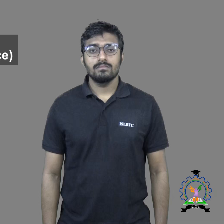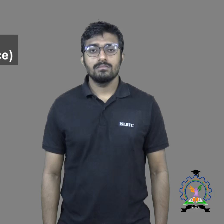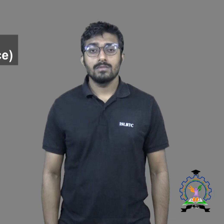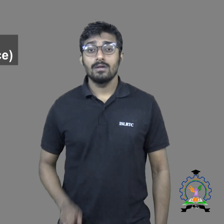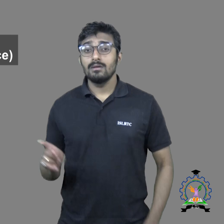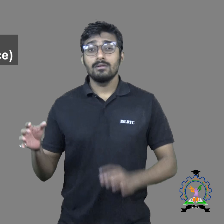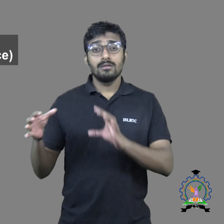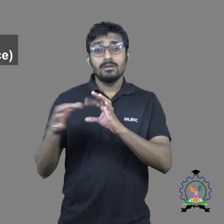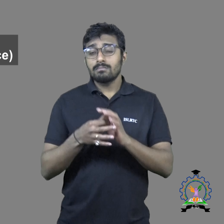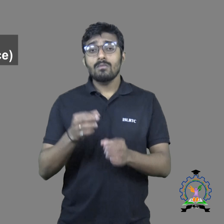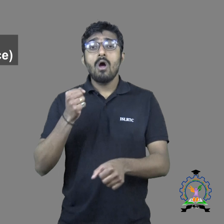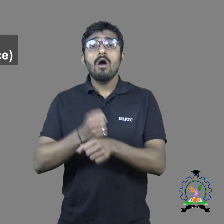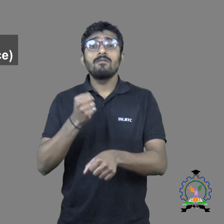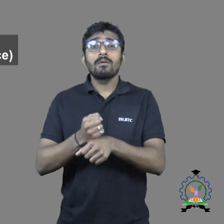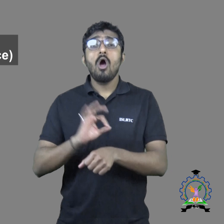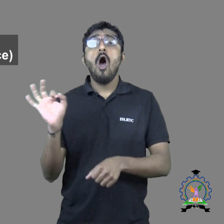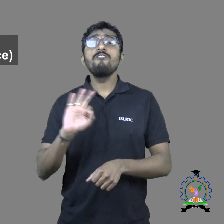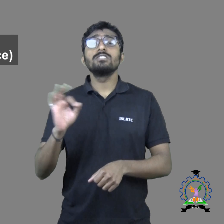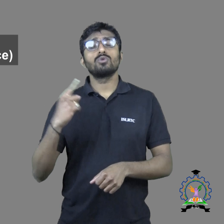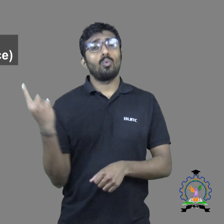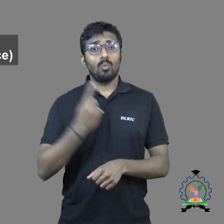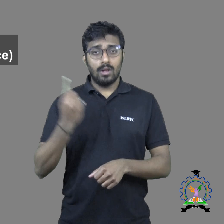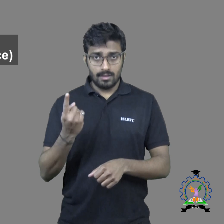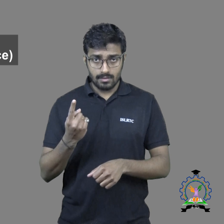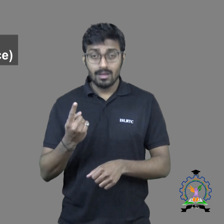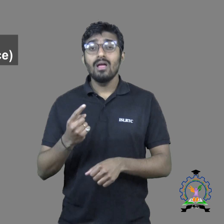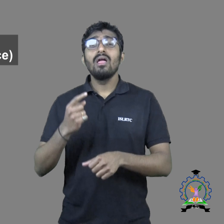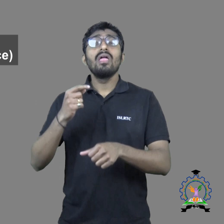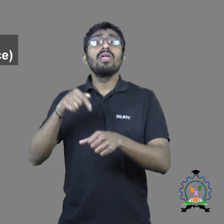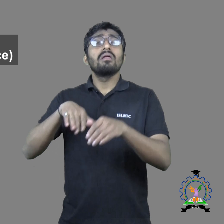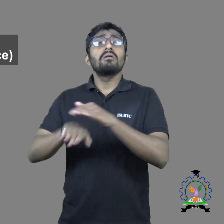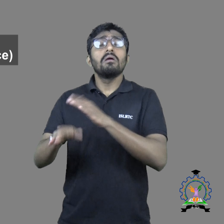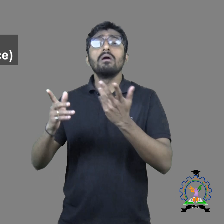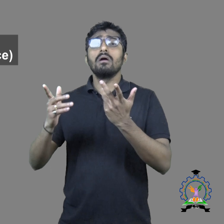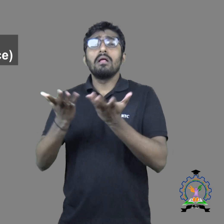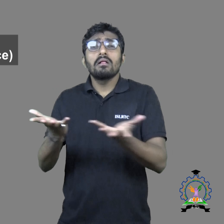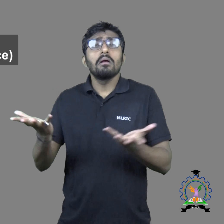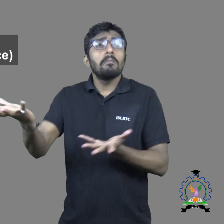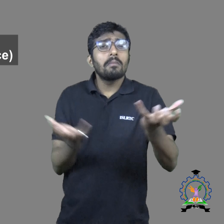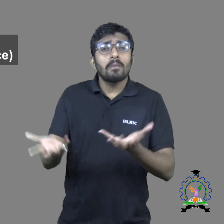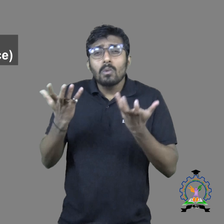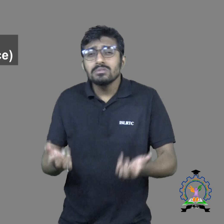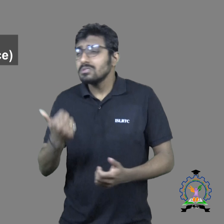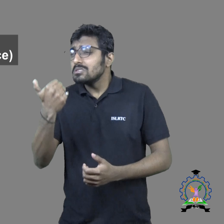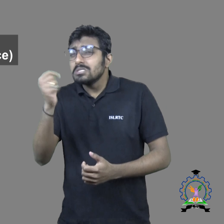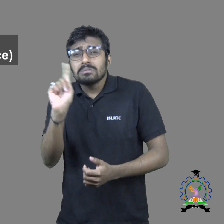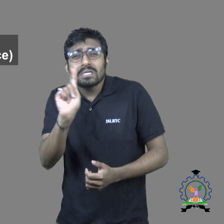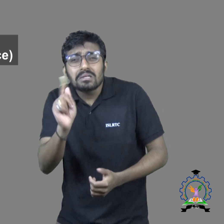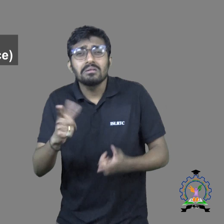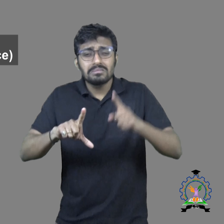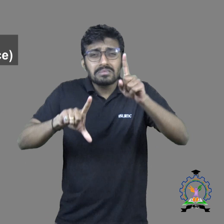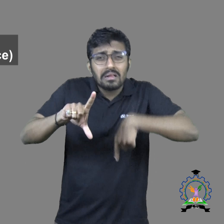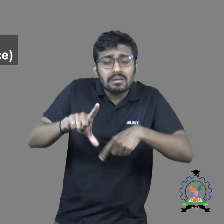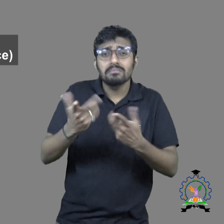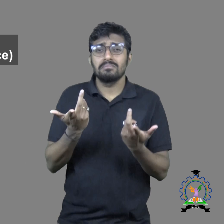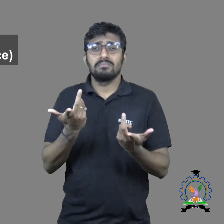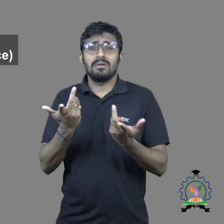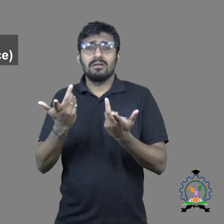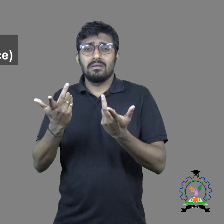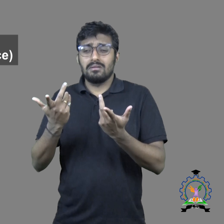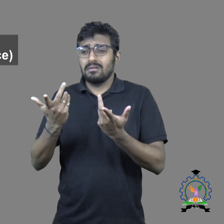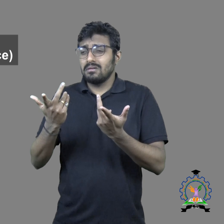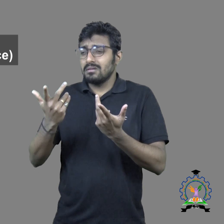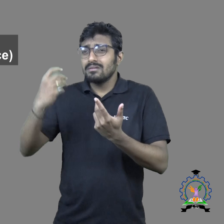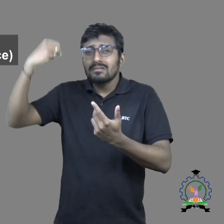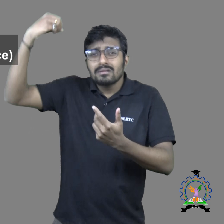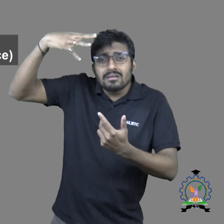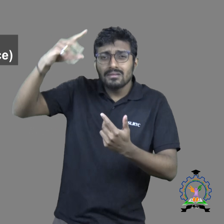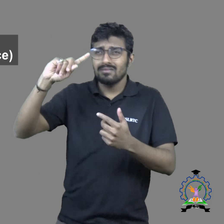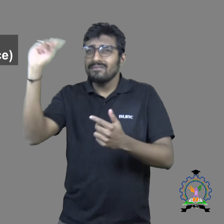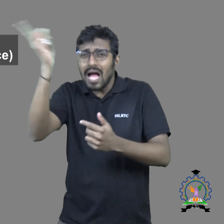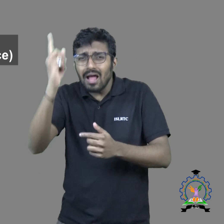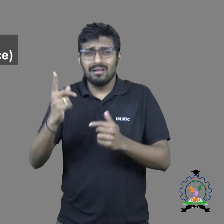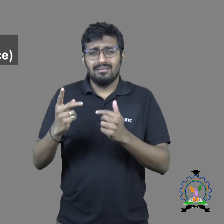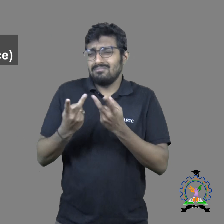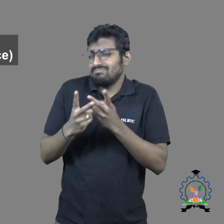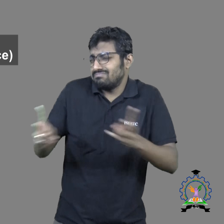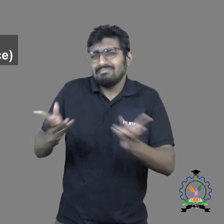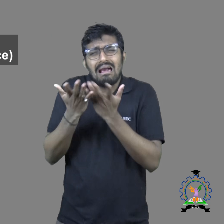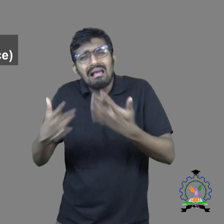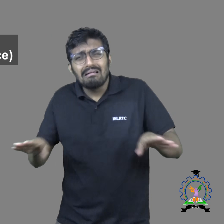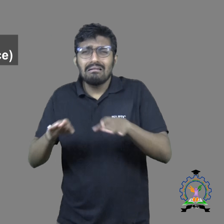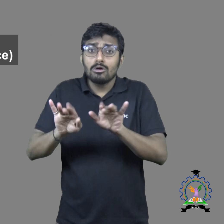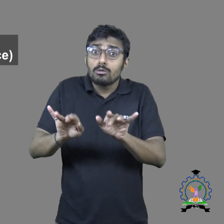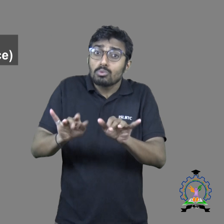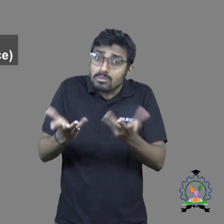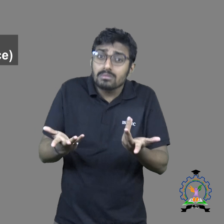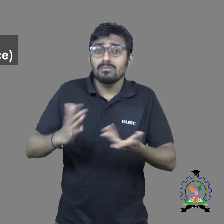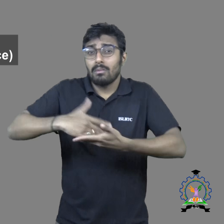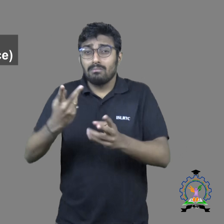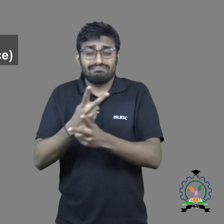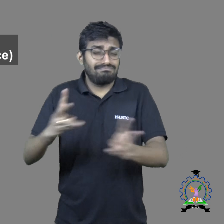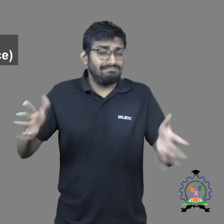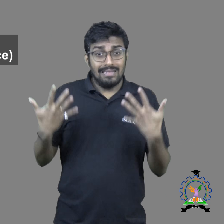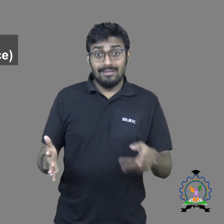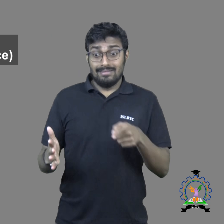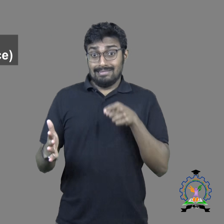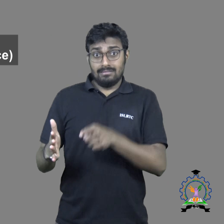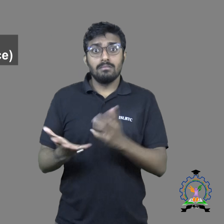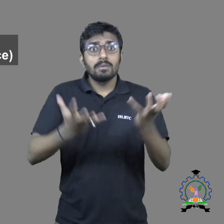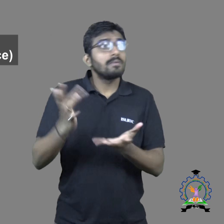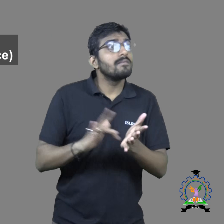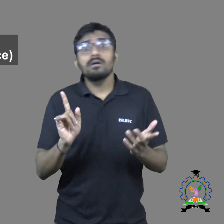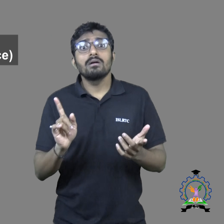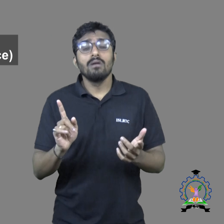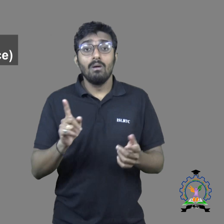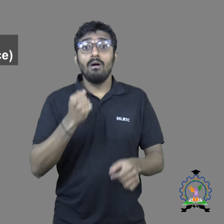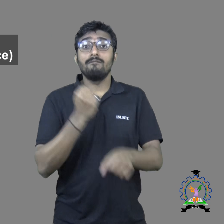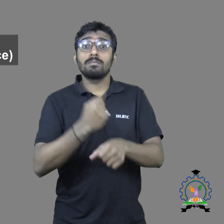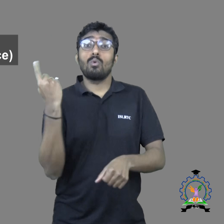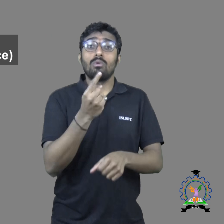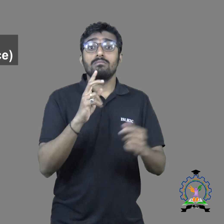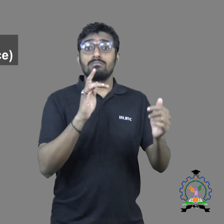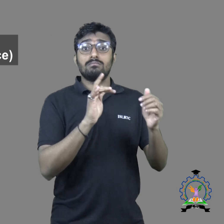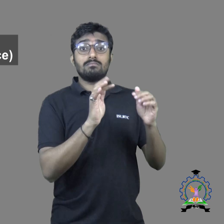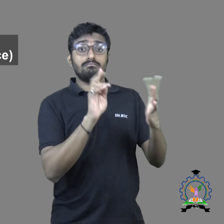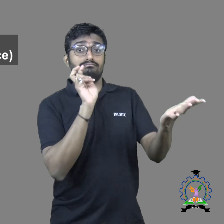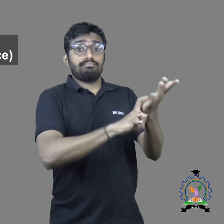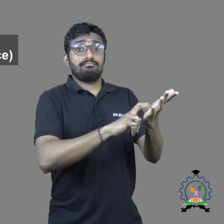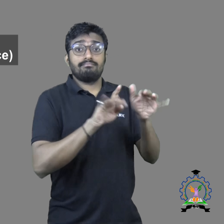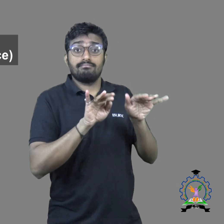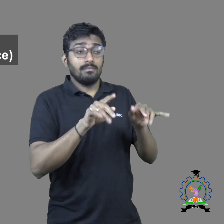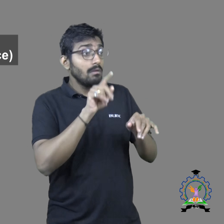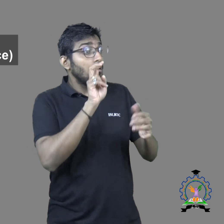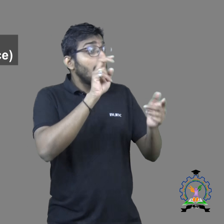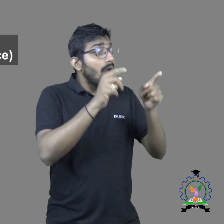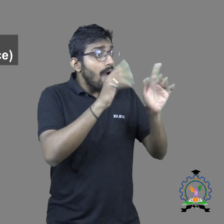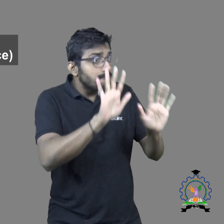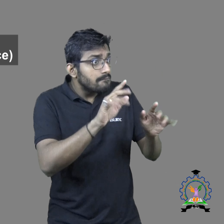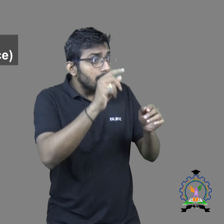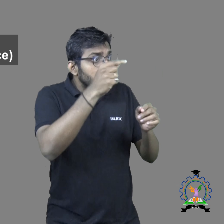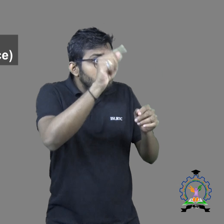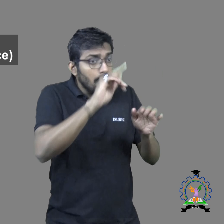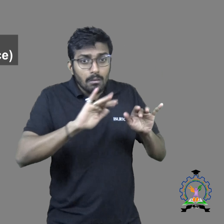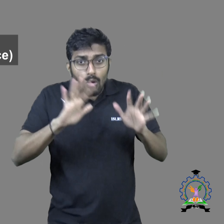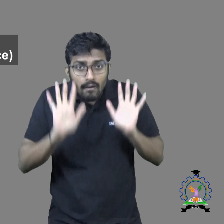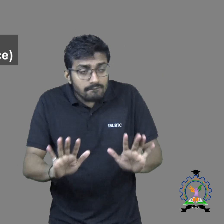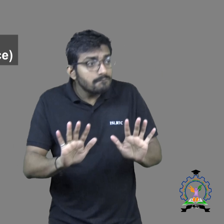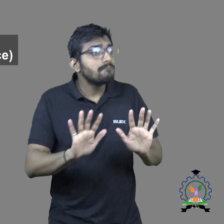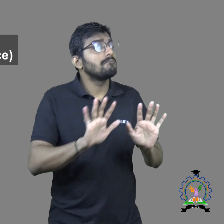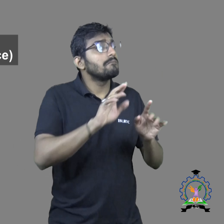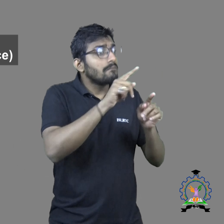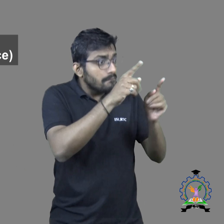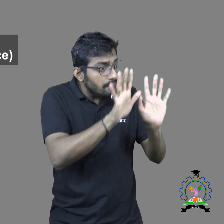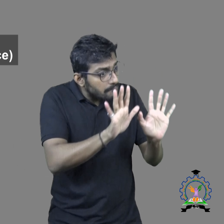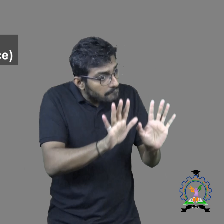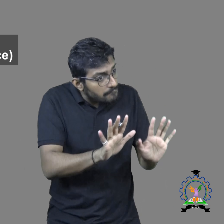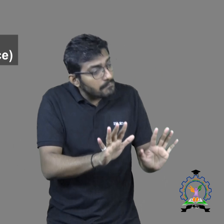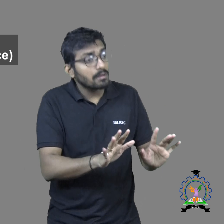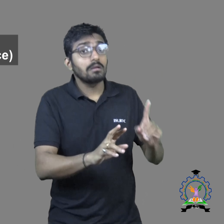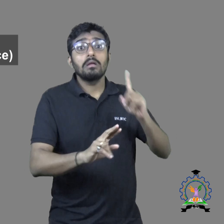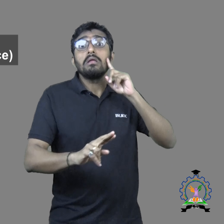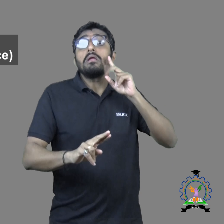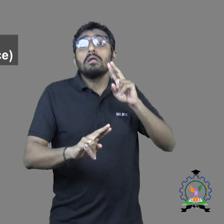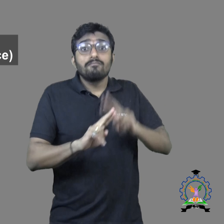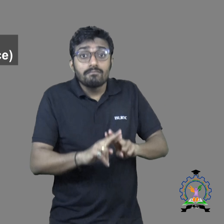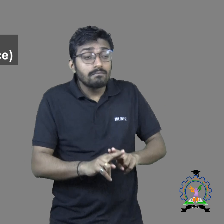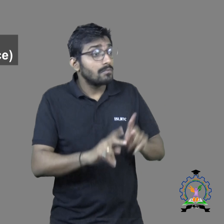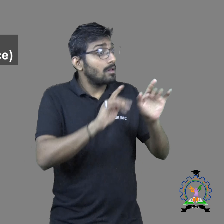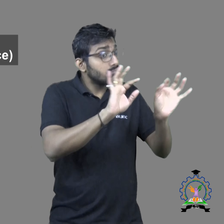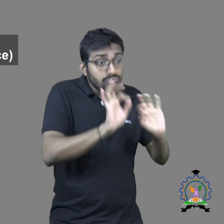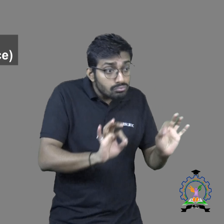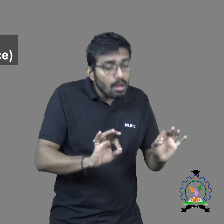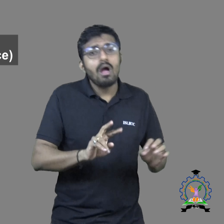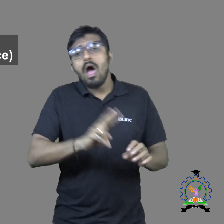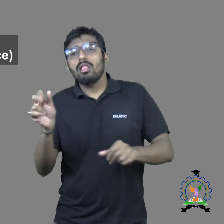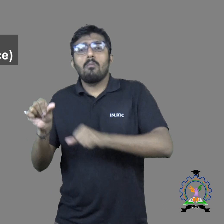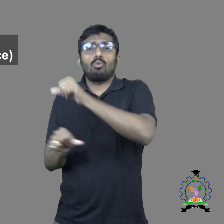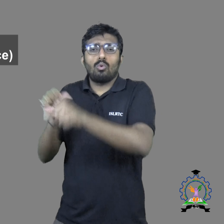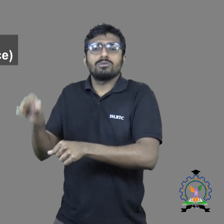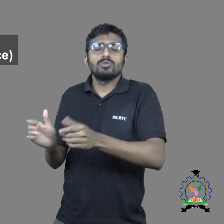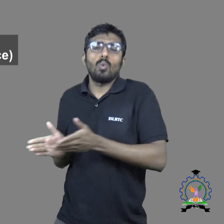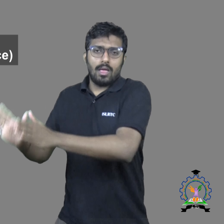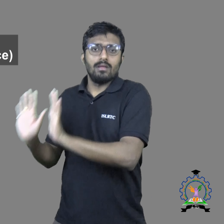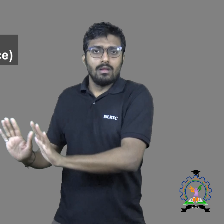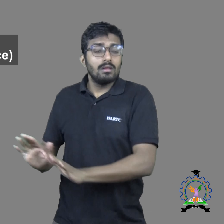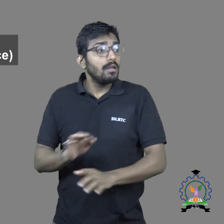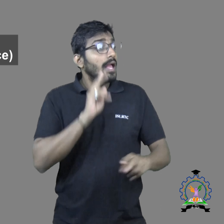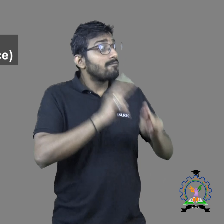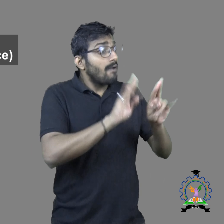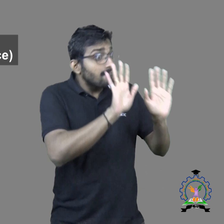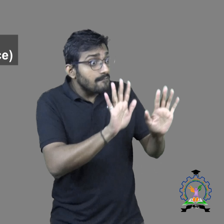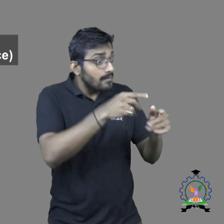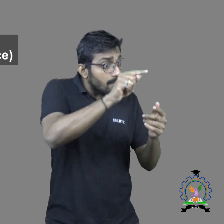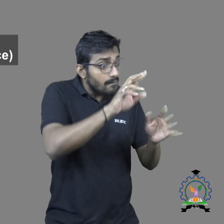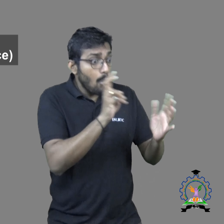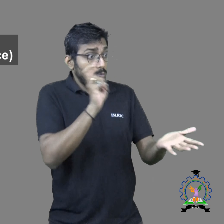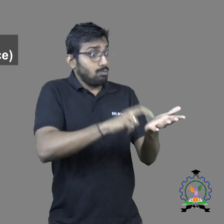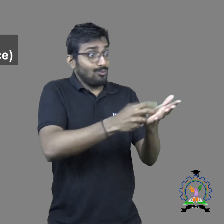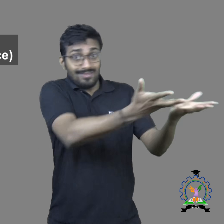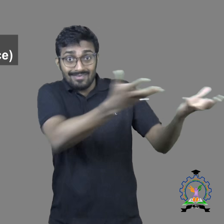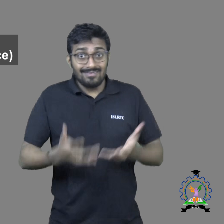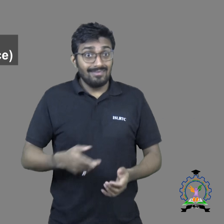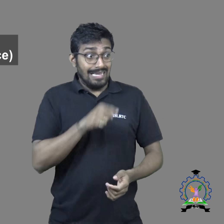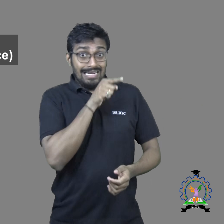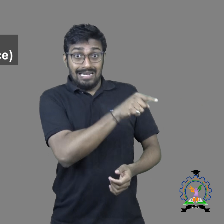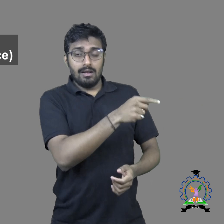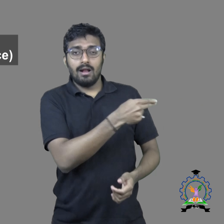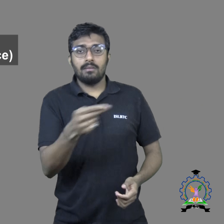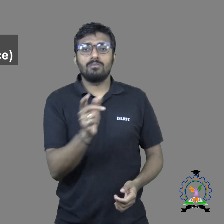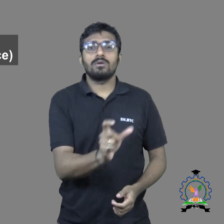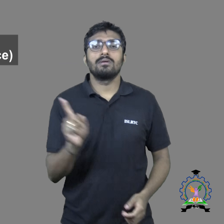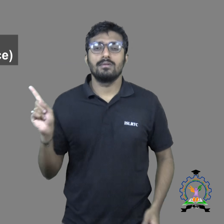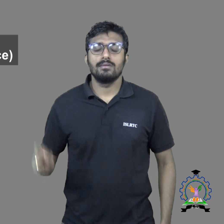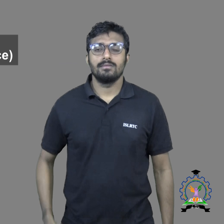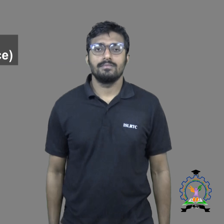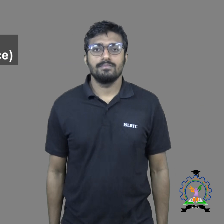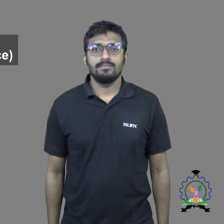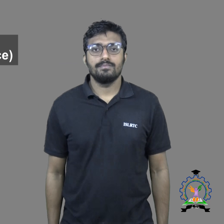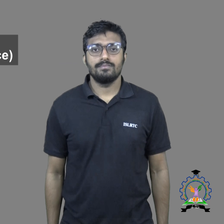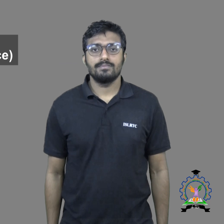Gem (Government E-Market Place)